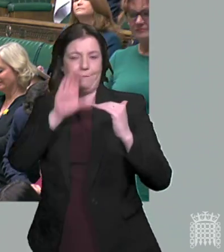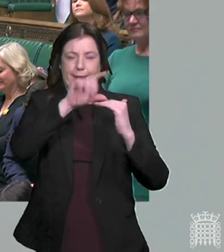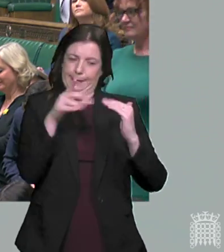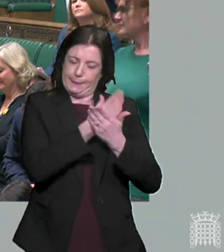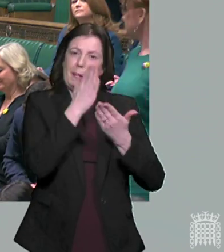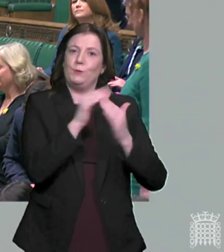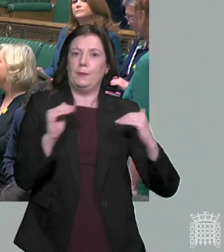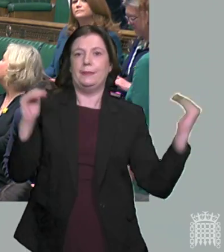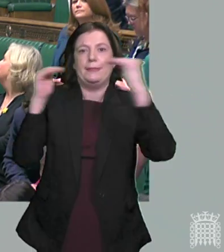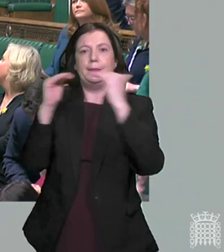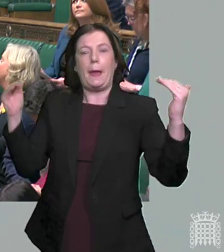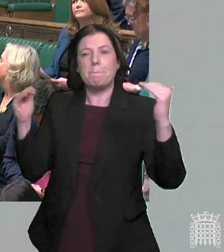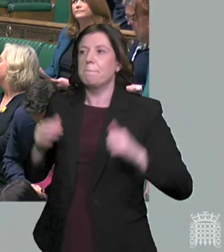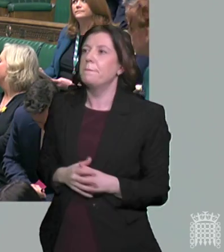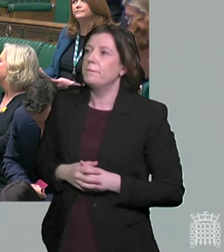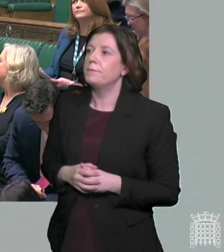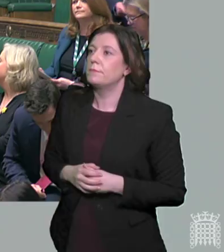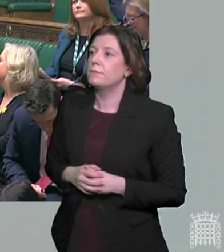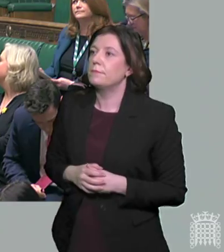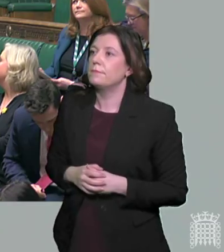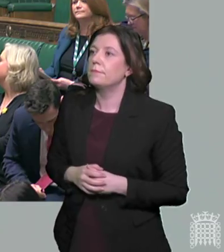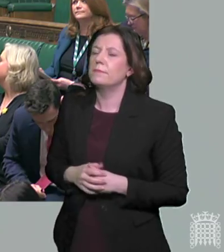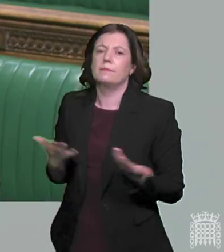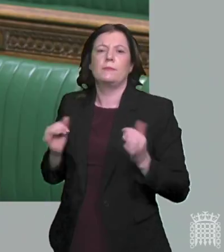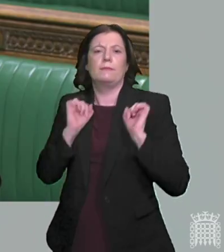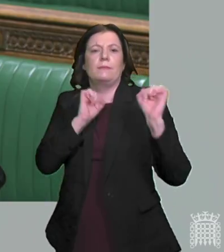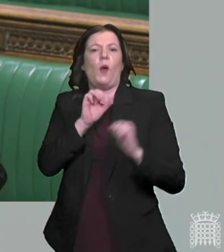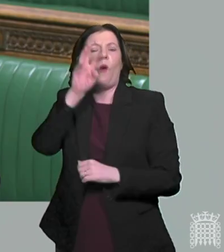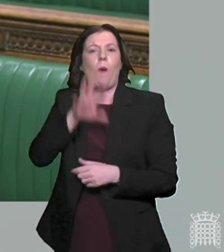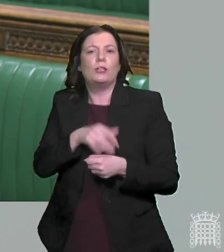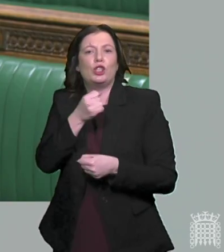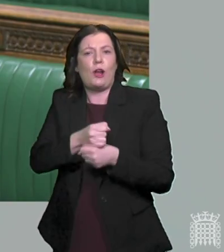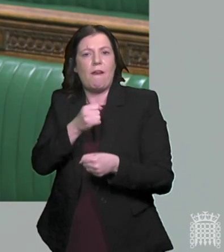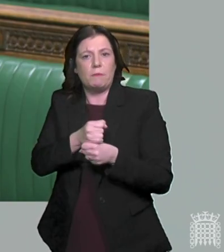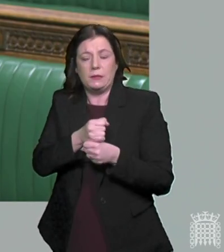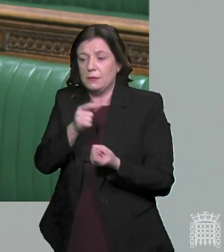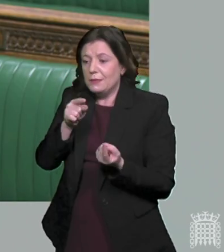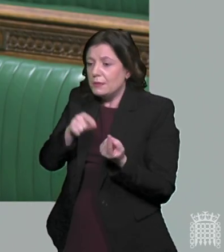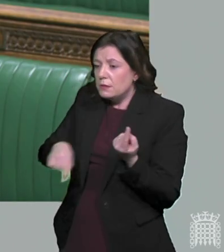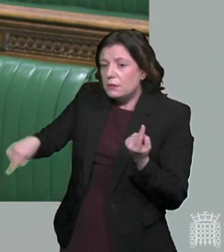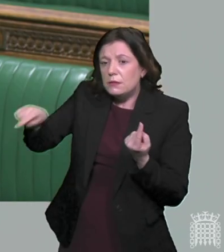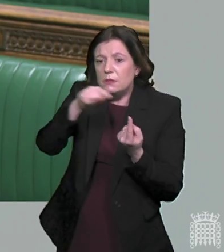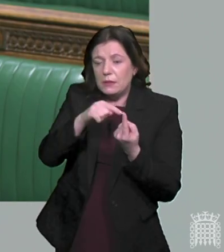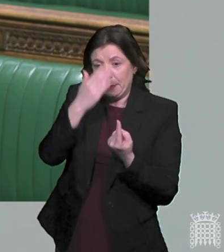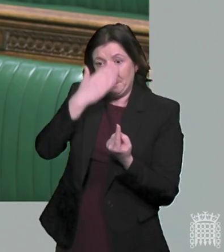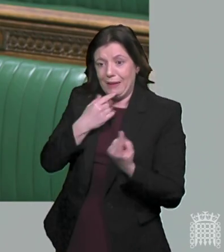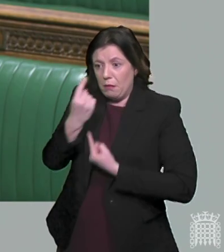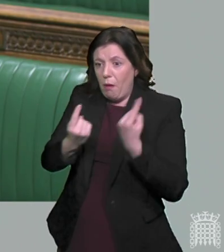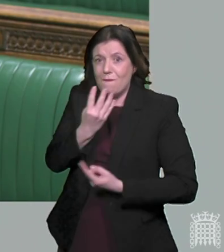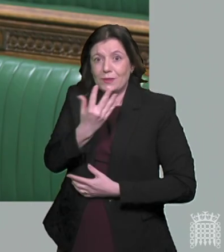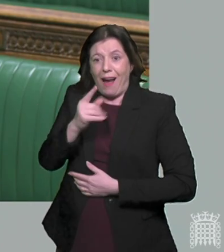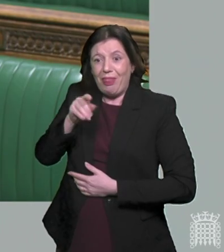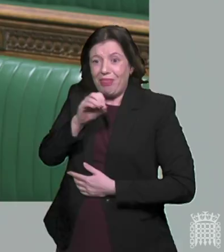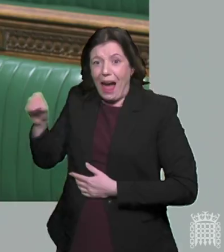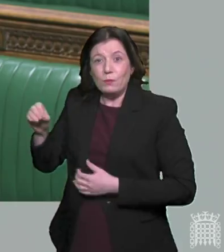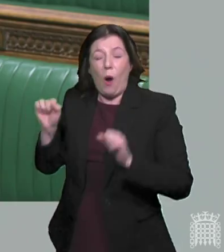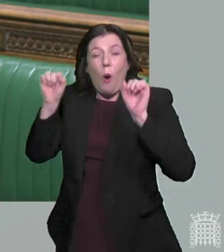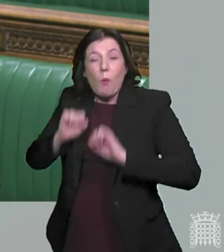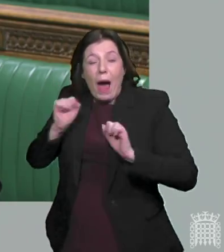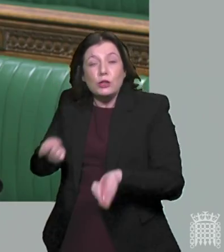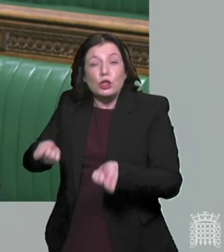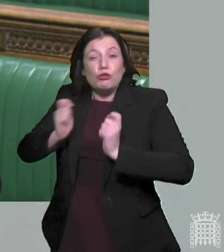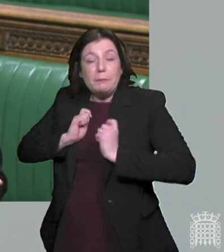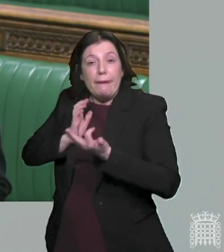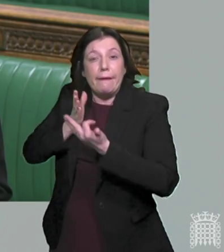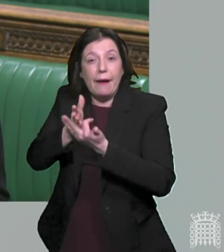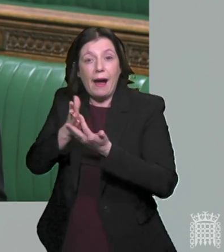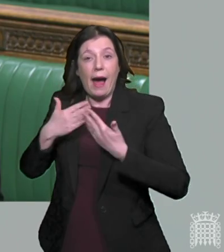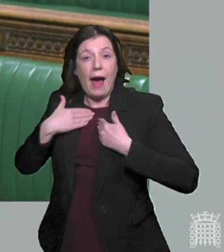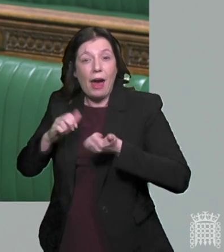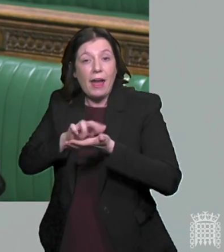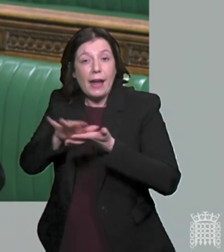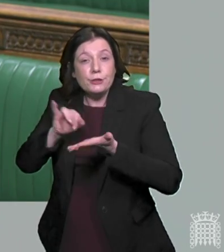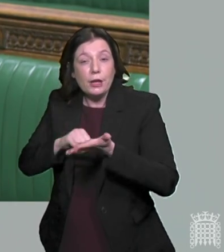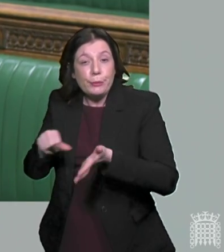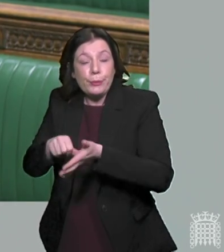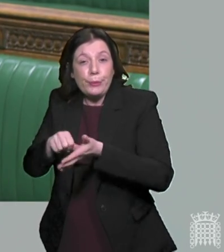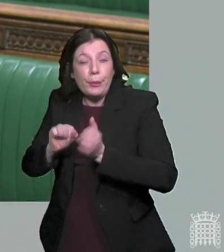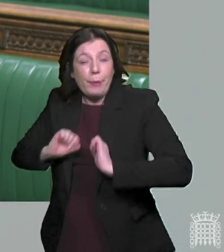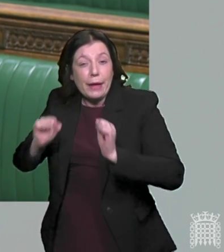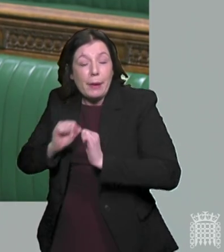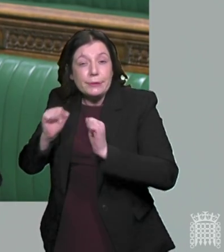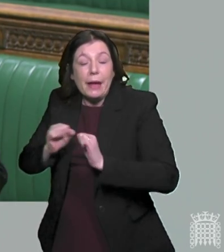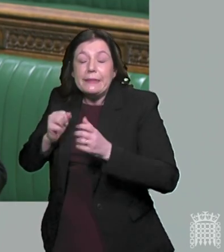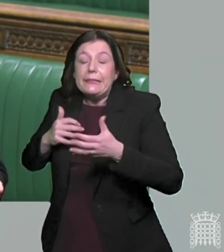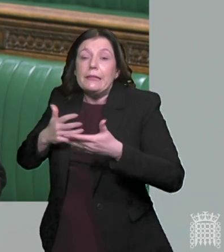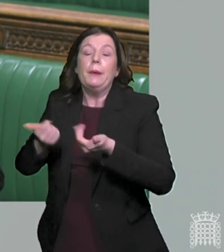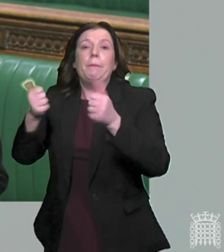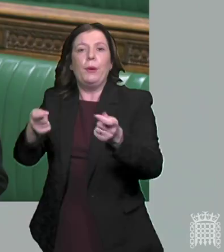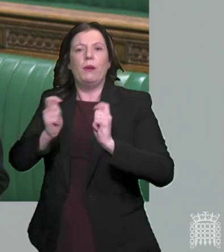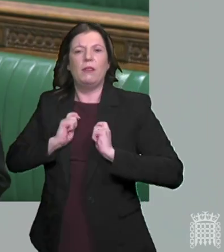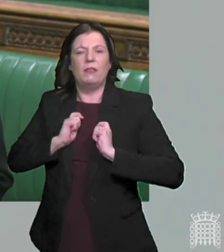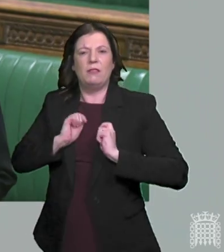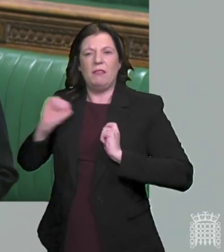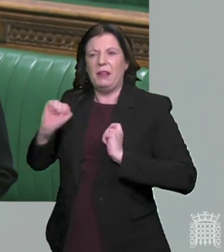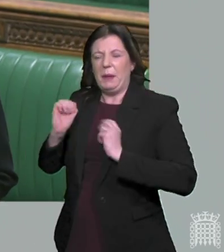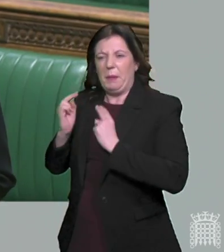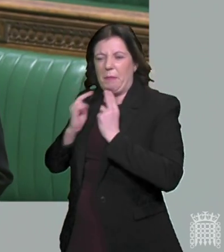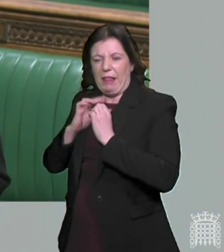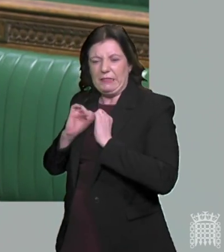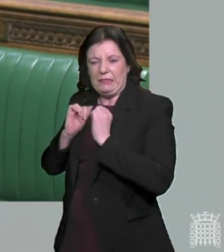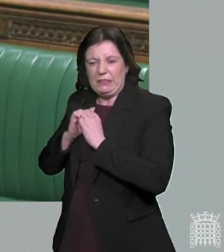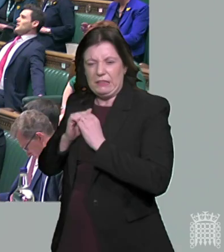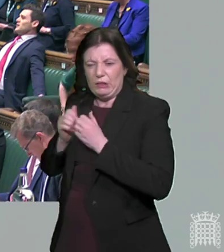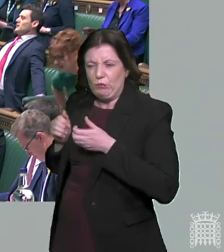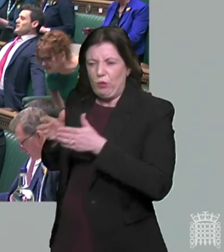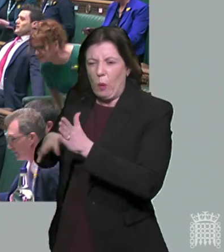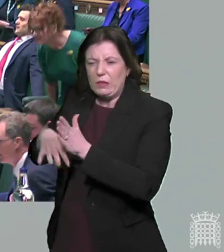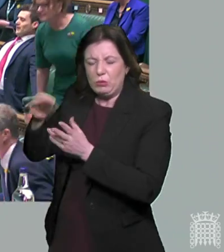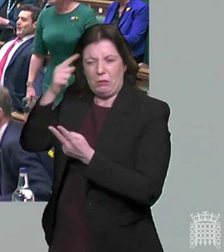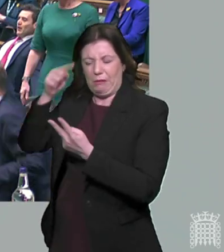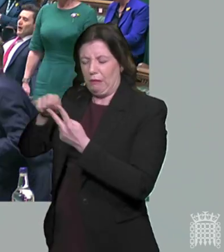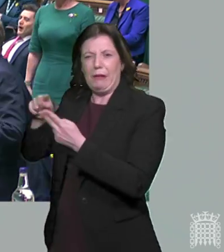Does my right honourable Friend agree that a top priority for the Welsh Government should be helping the 45,000 people who are currently waiting more than two years for treatment in the NHS in Wales, rather than focusing on things such as banning meal deals and axing road improvement schemes?